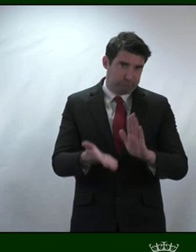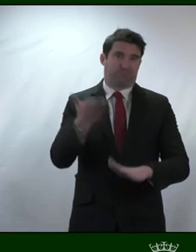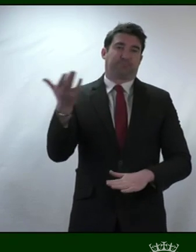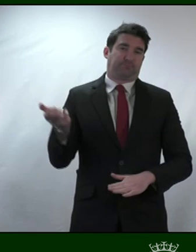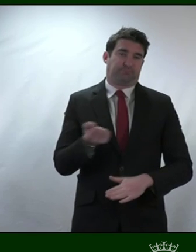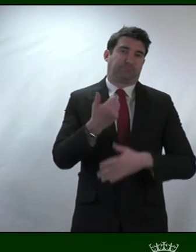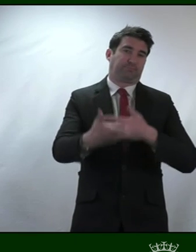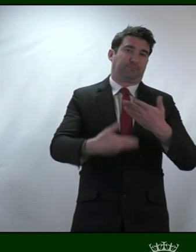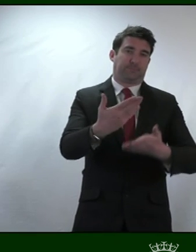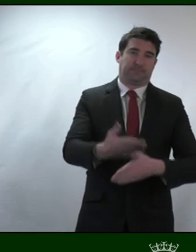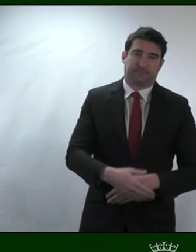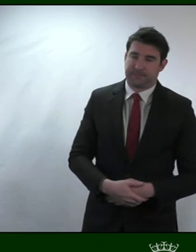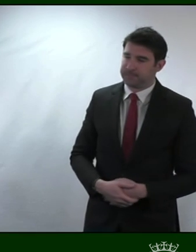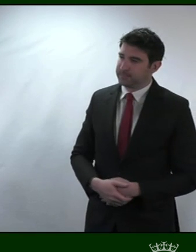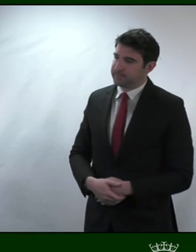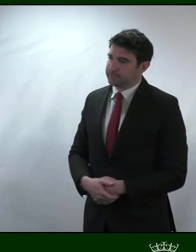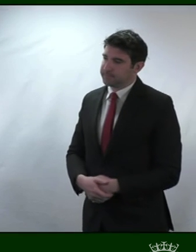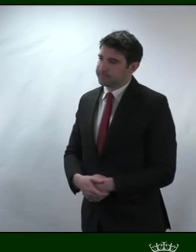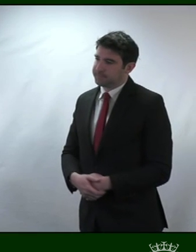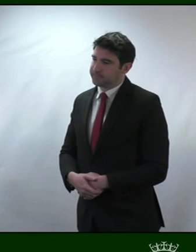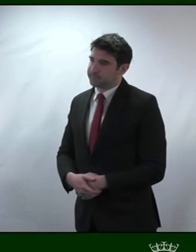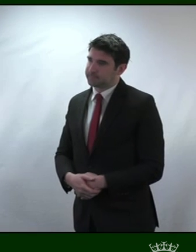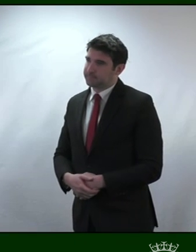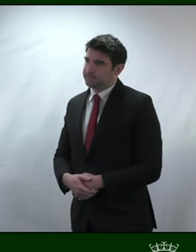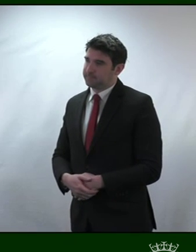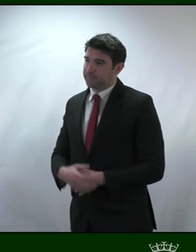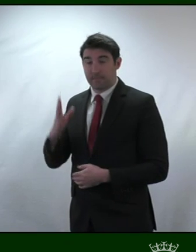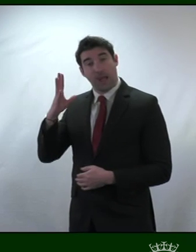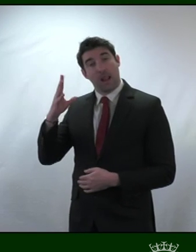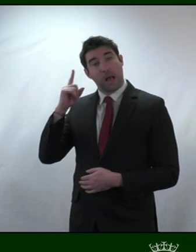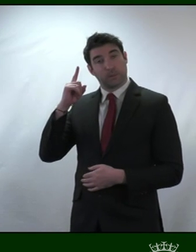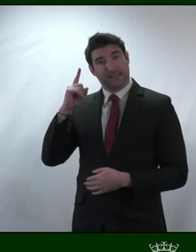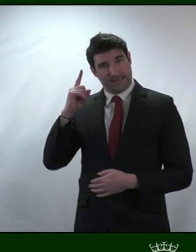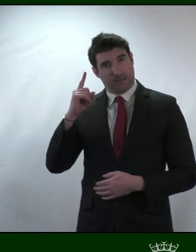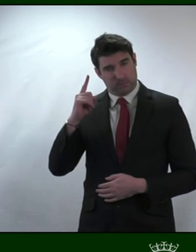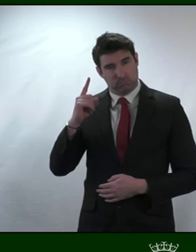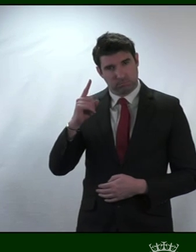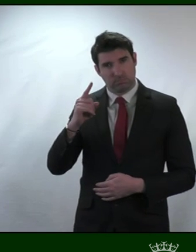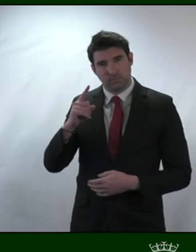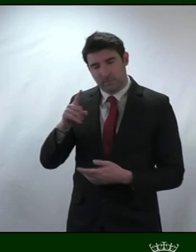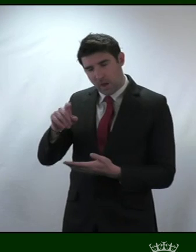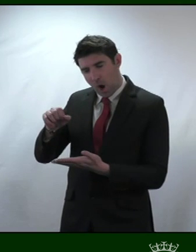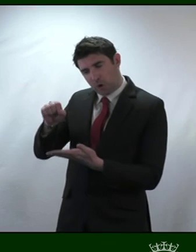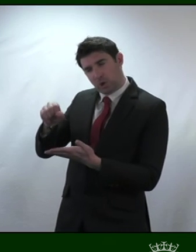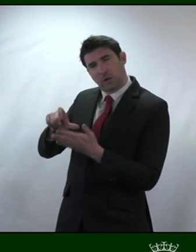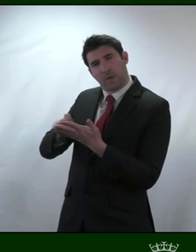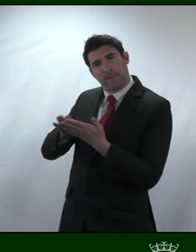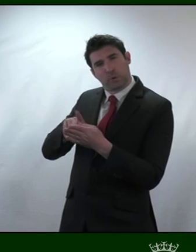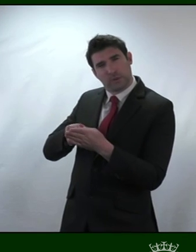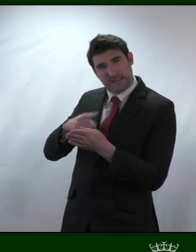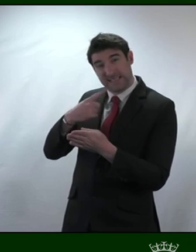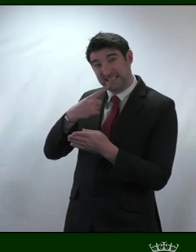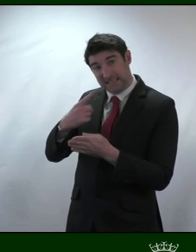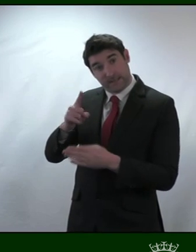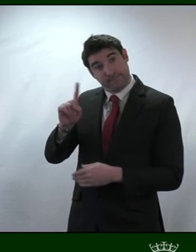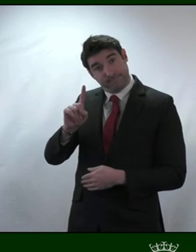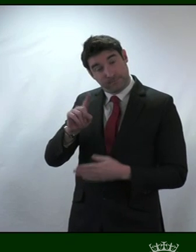Last week, the Chancellor of the Duchy of Lancaster said that Northern Ireland would have the “best of both worlds” as a result of the talks with the European Union.